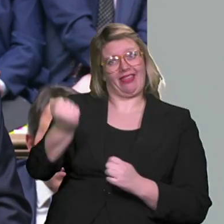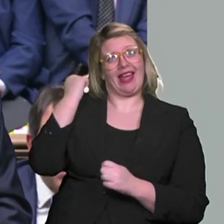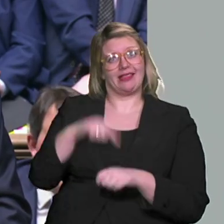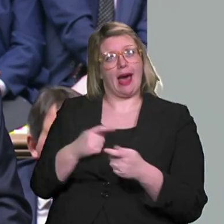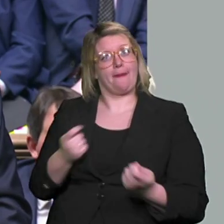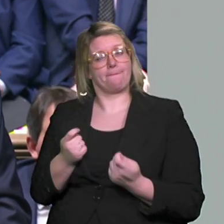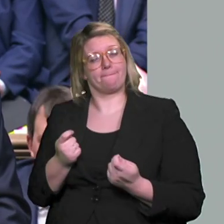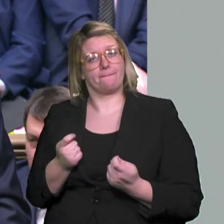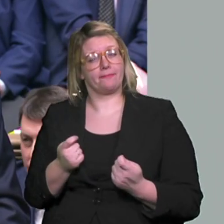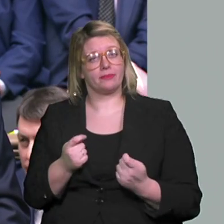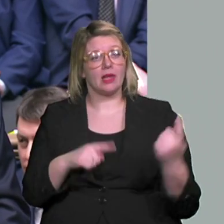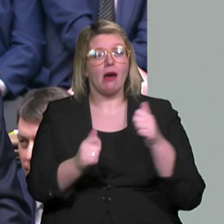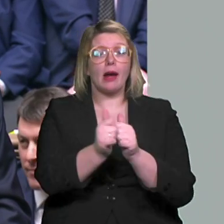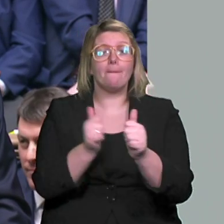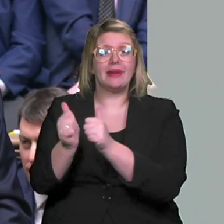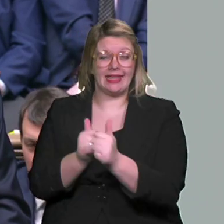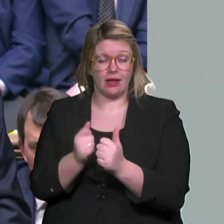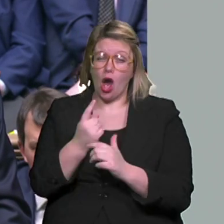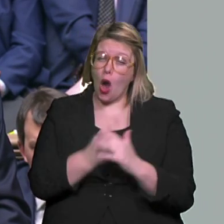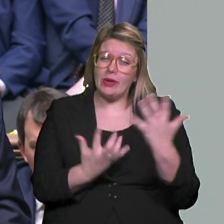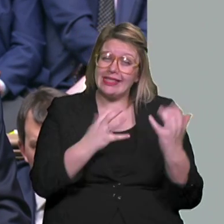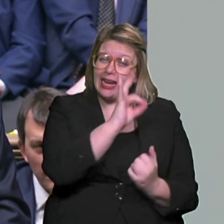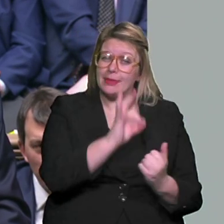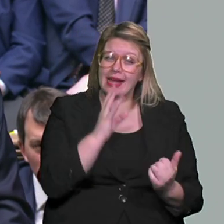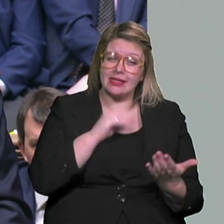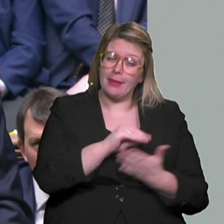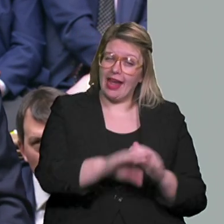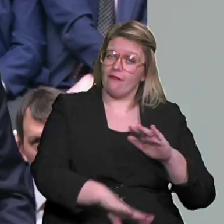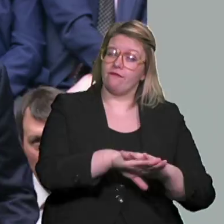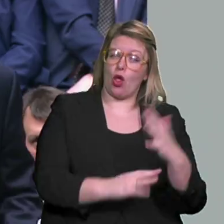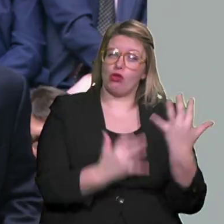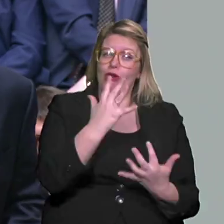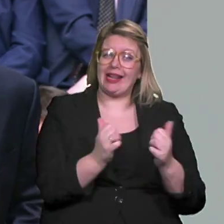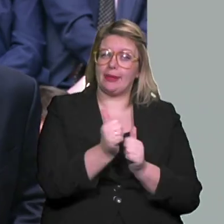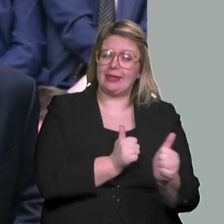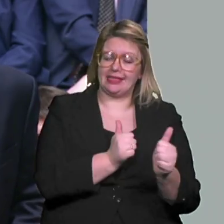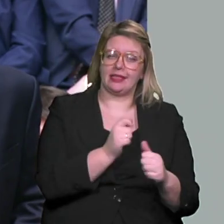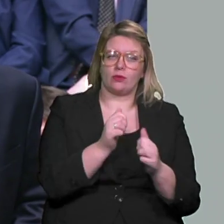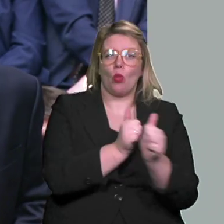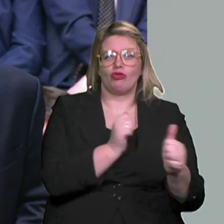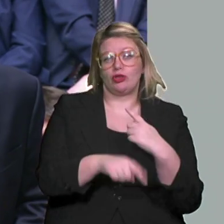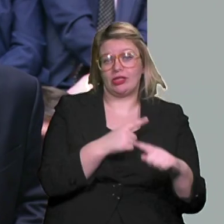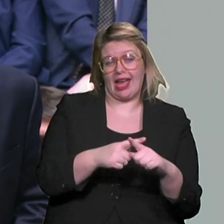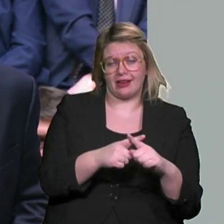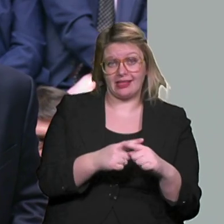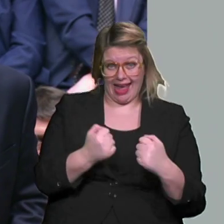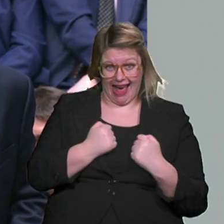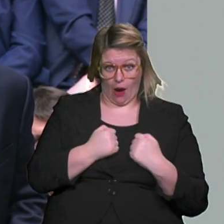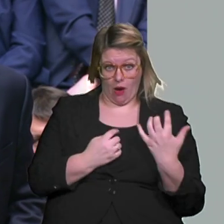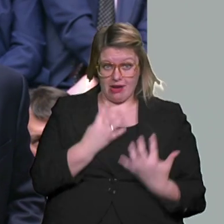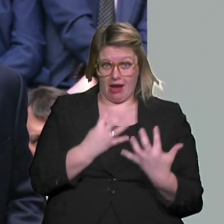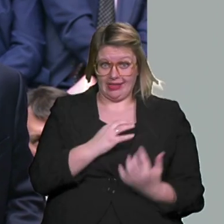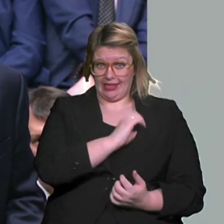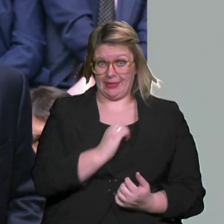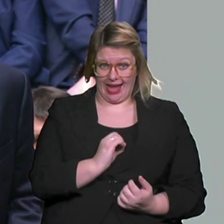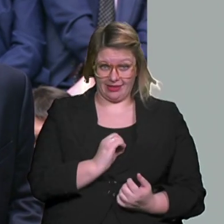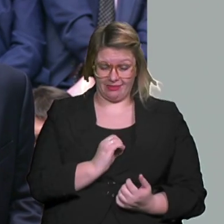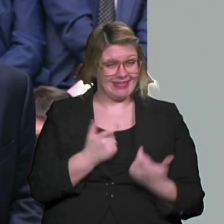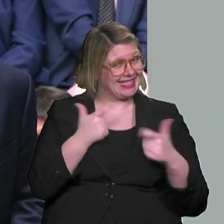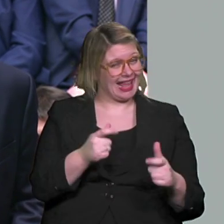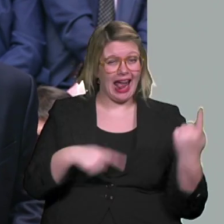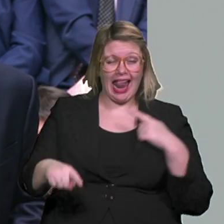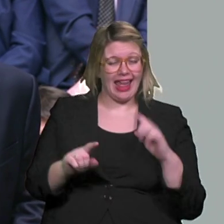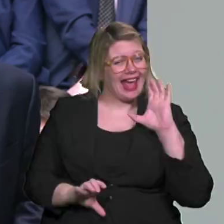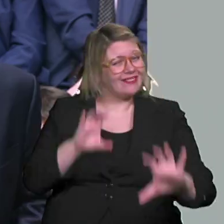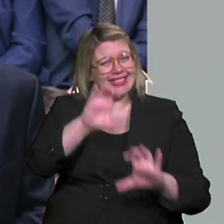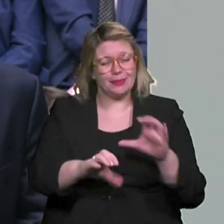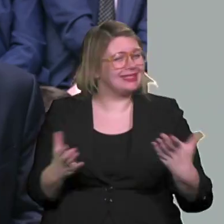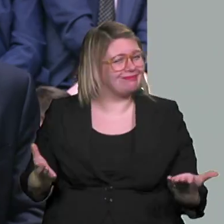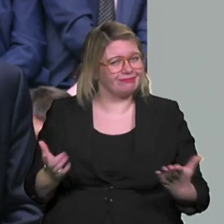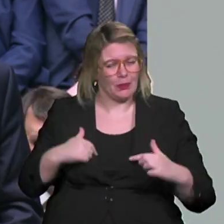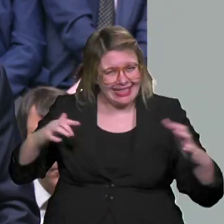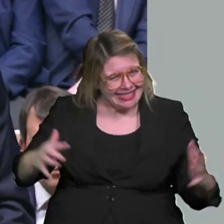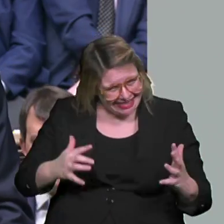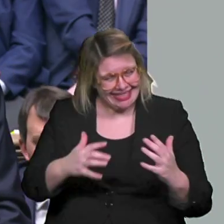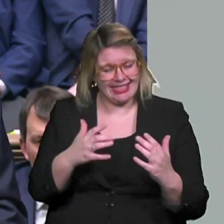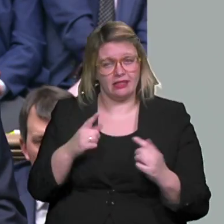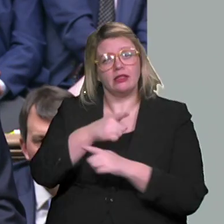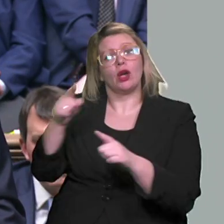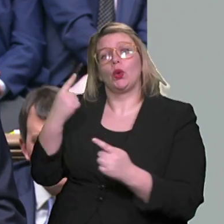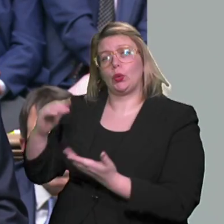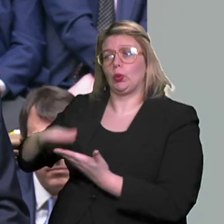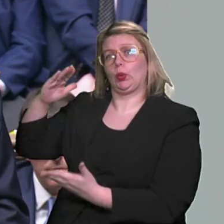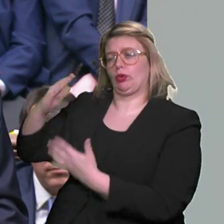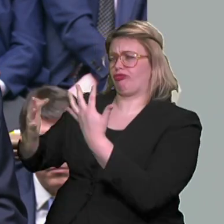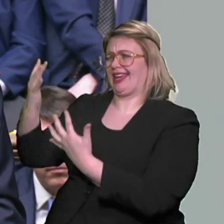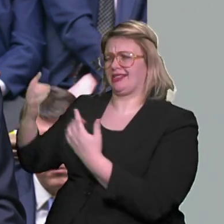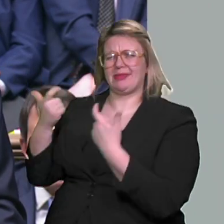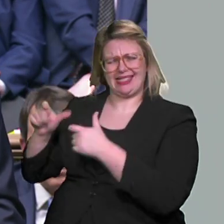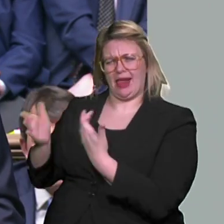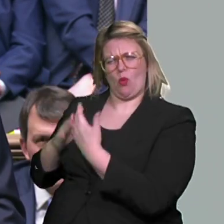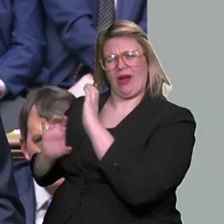Only 10% of companies will pay the full 25% rate, but even at 19% our corporation tax did not incentivise investment as effectively as countries with higher headline rates.